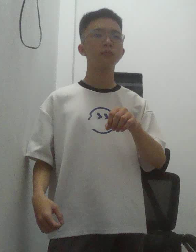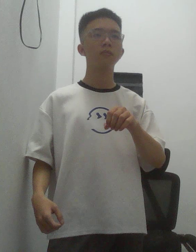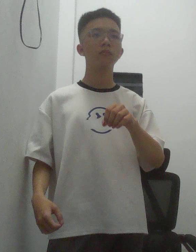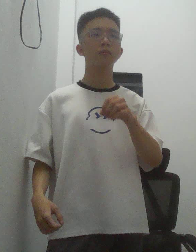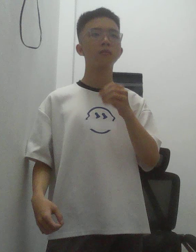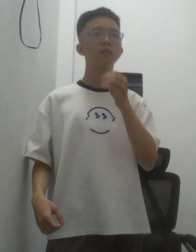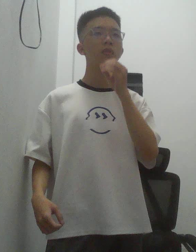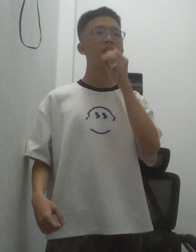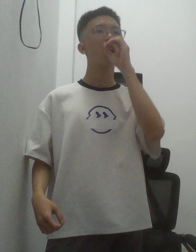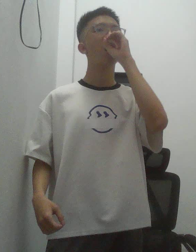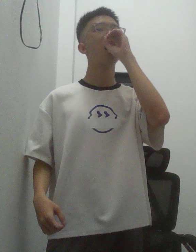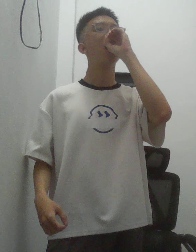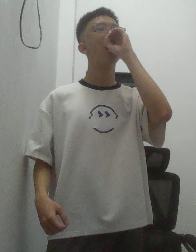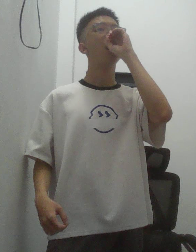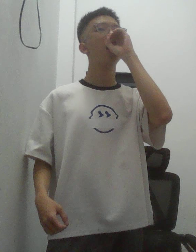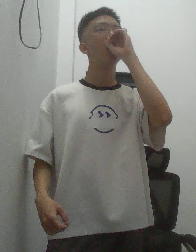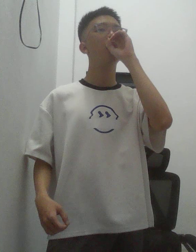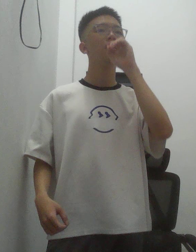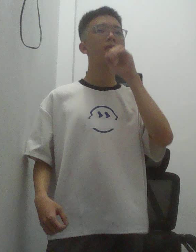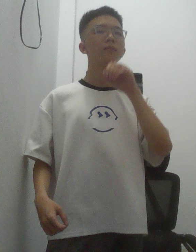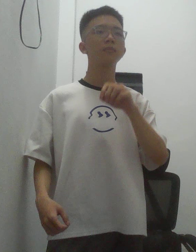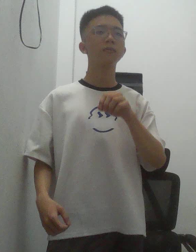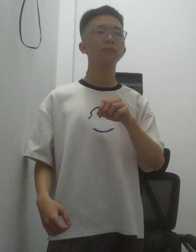uong